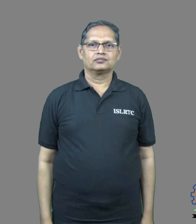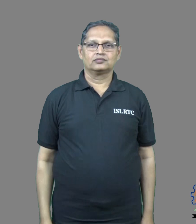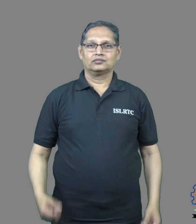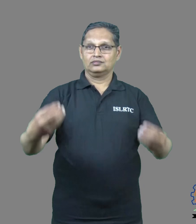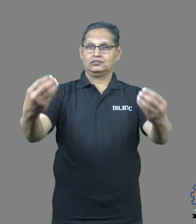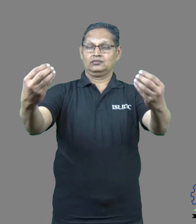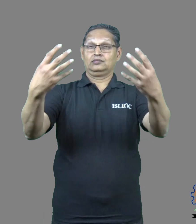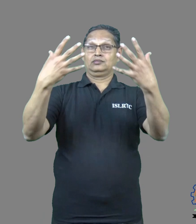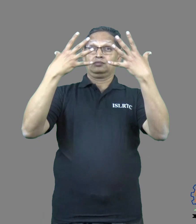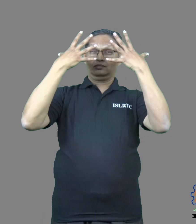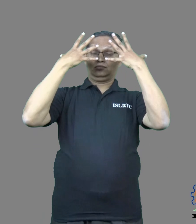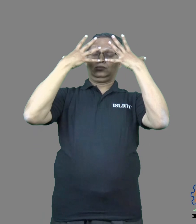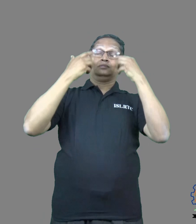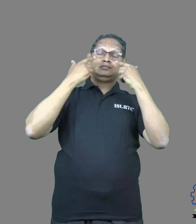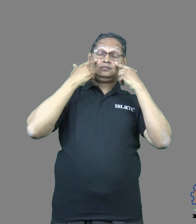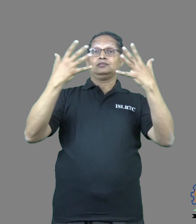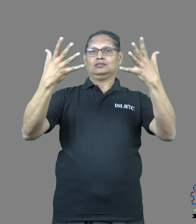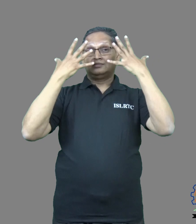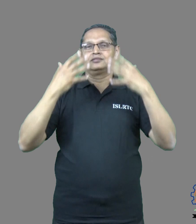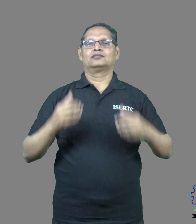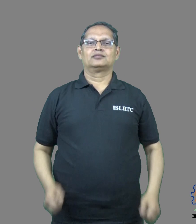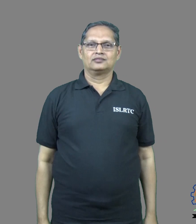Glare